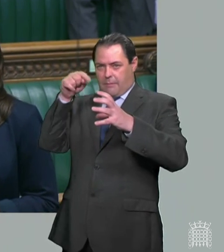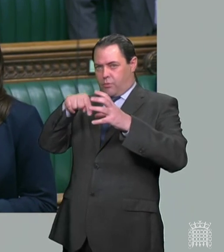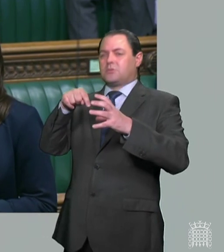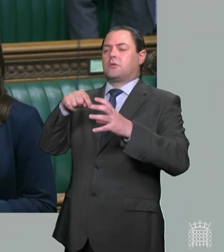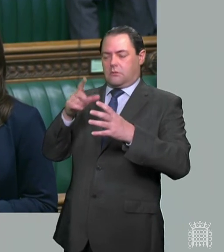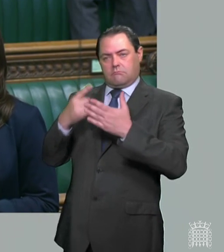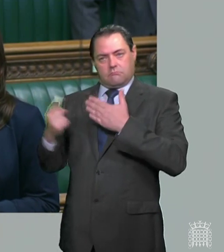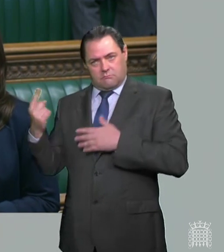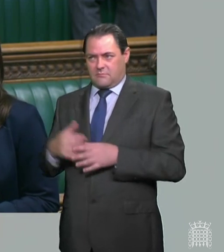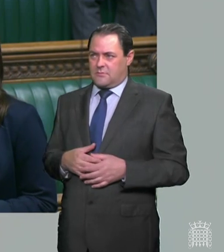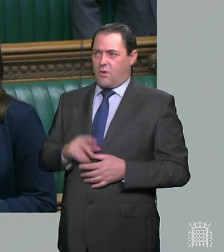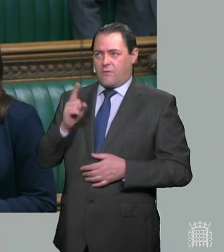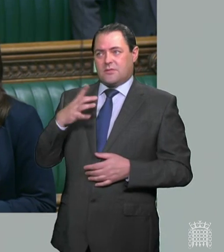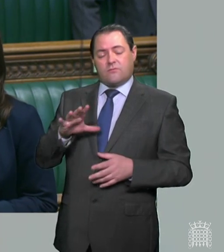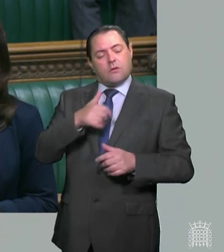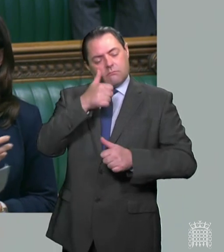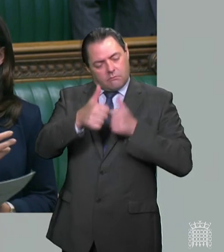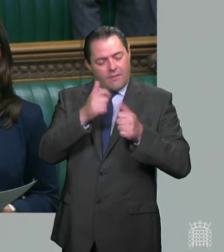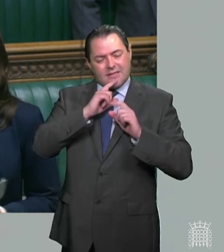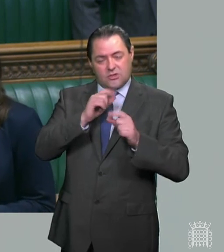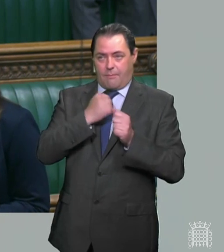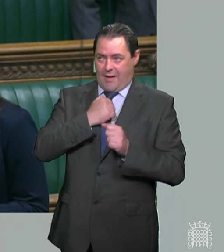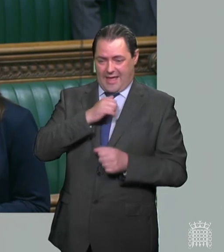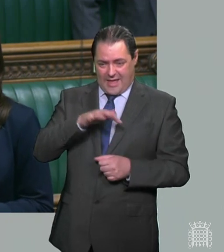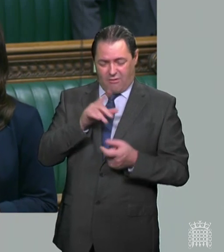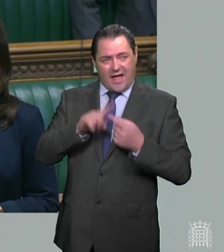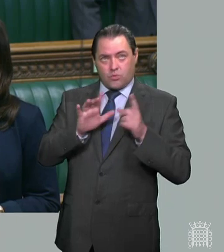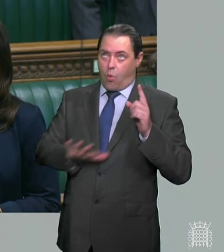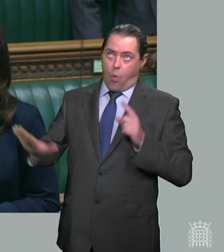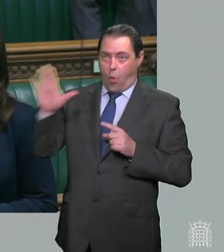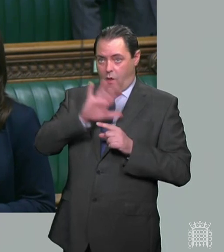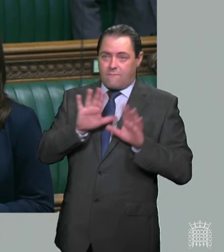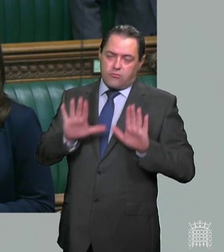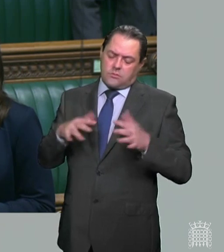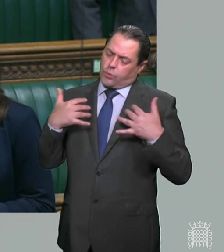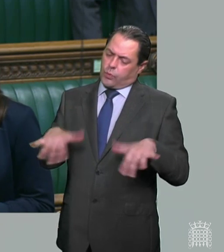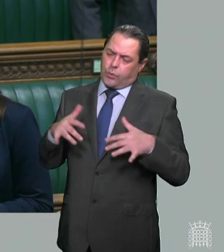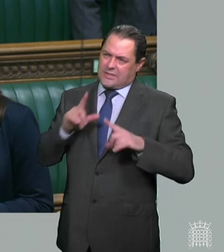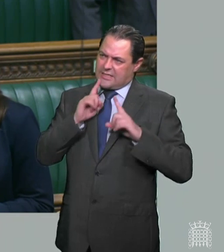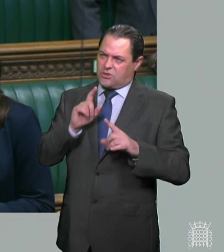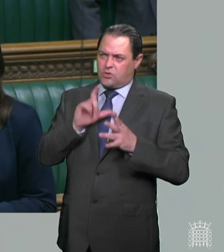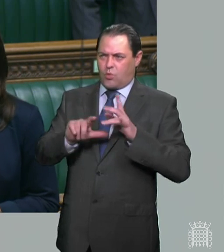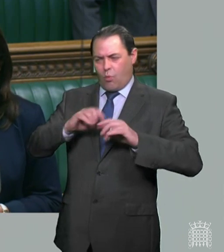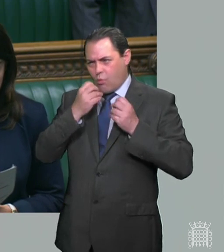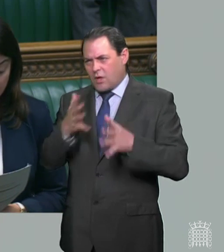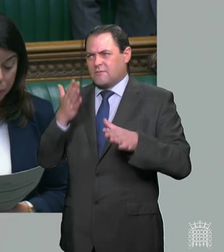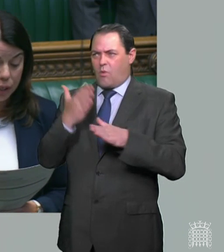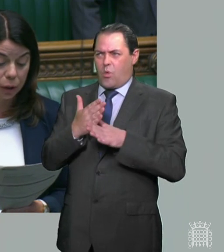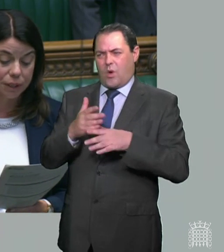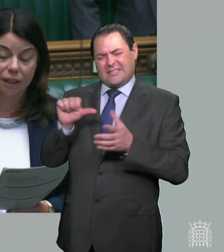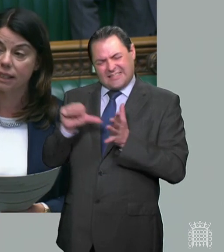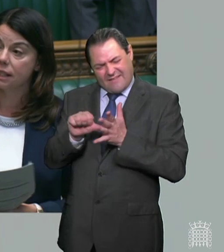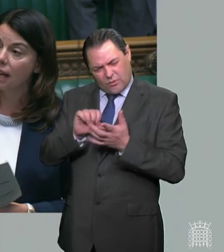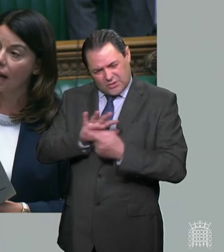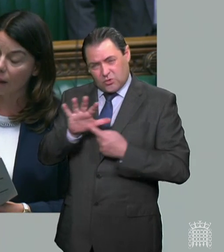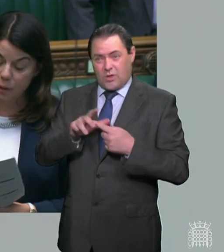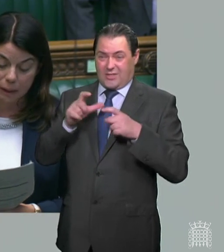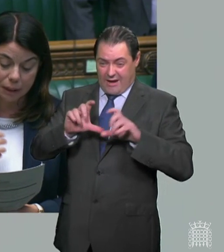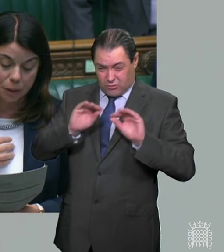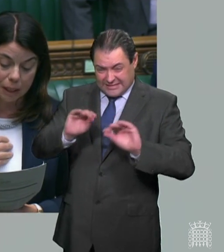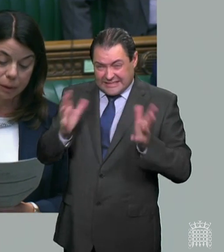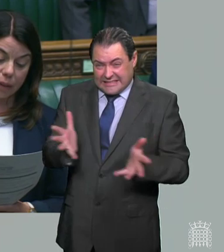May I first pay tribute to all the teachers both in my constituency and across the country who have done incredible work in keeping learning going under such difficult circumstances?